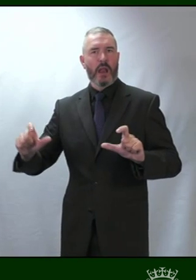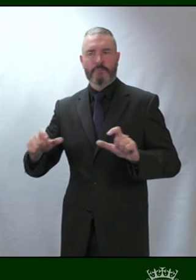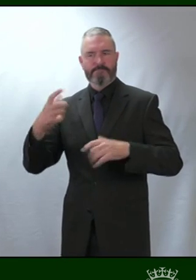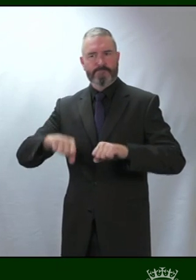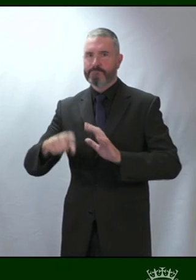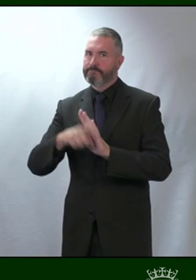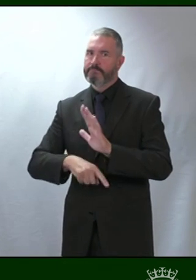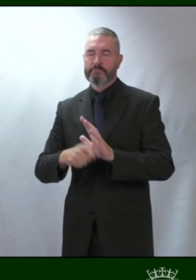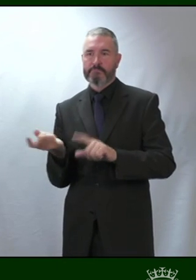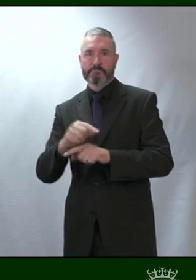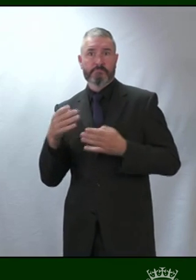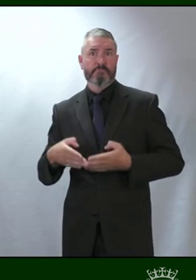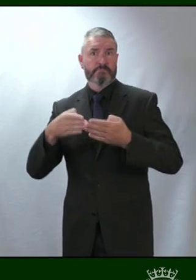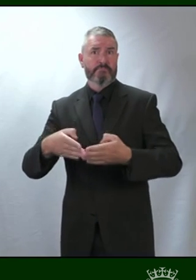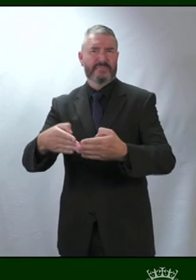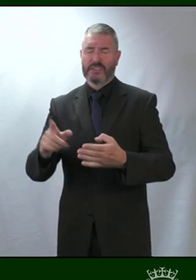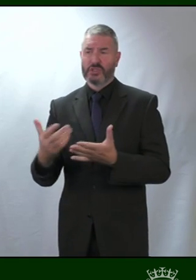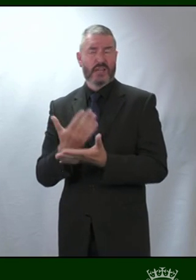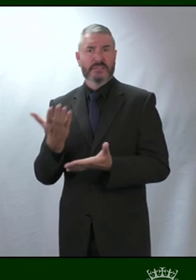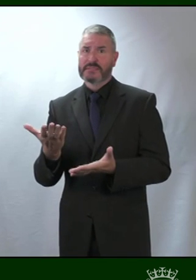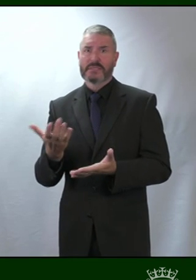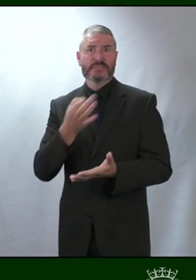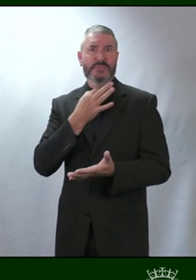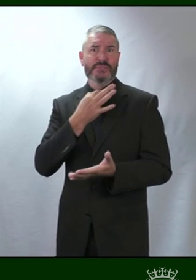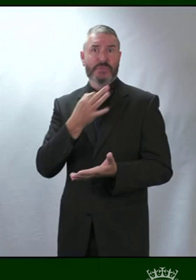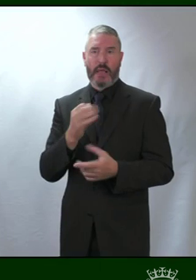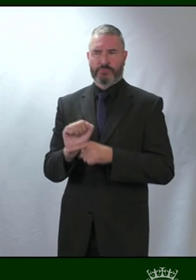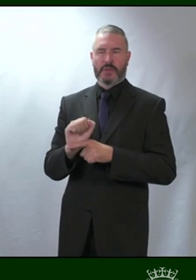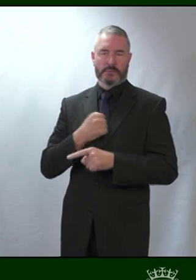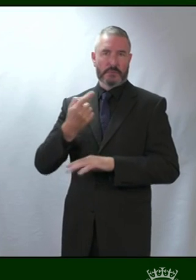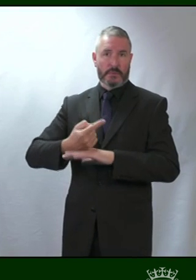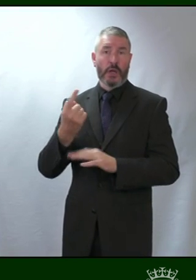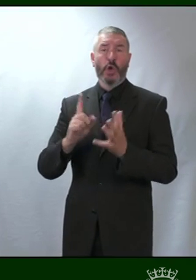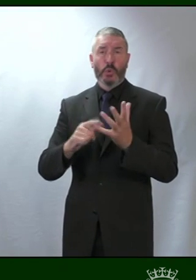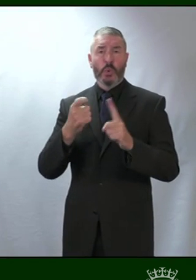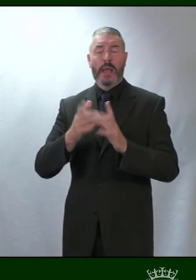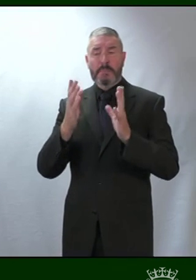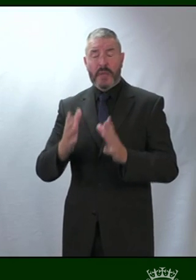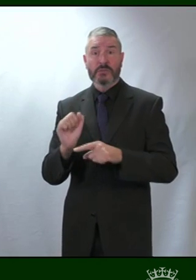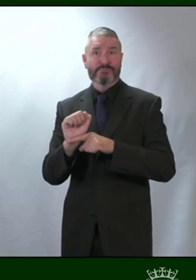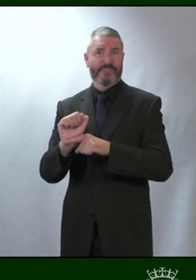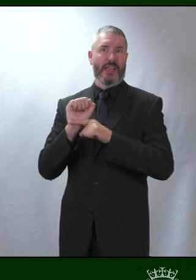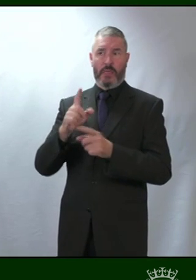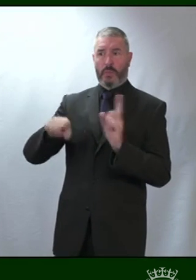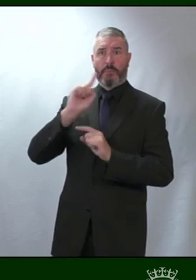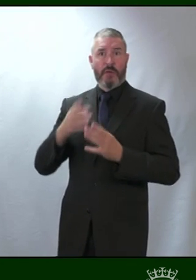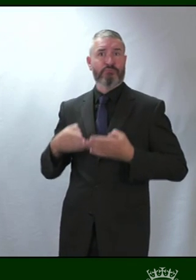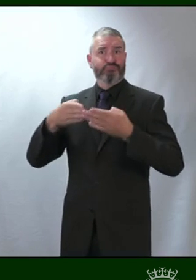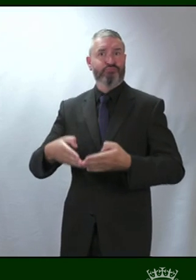To stop those dangerous journeys, save lives and protect our borders, the UK must deter people from making those crossings.